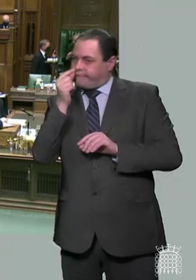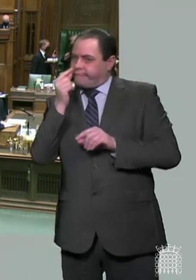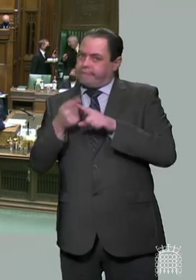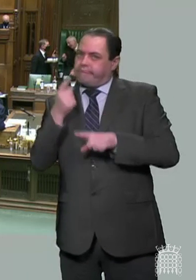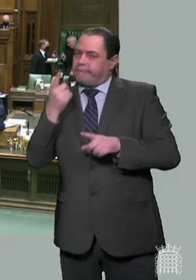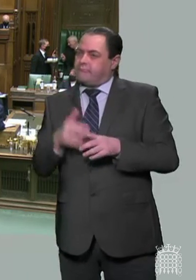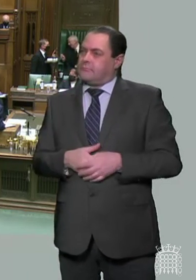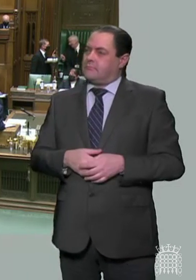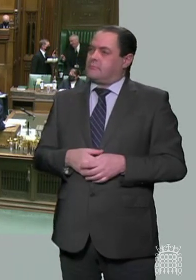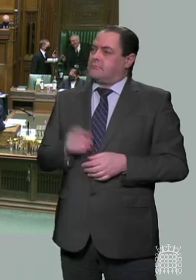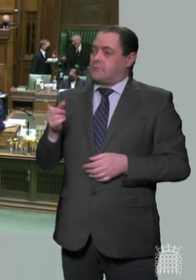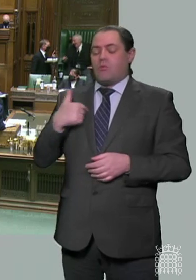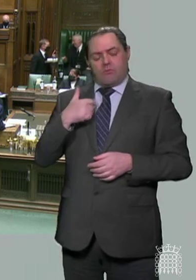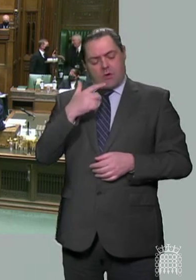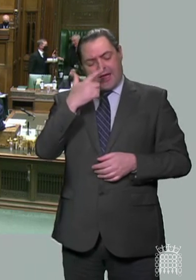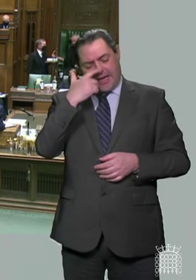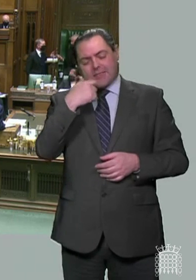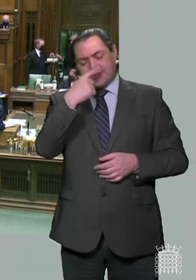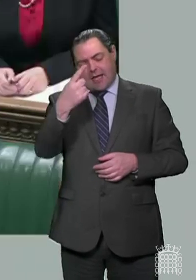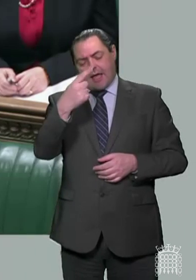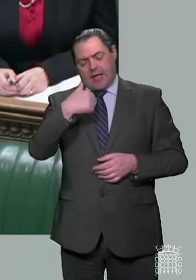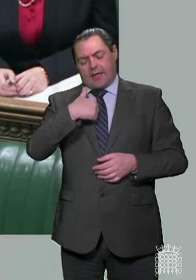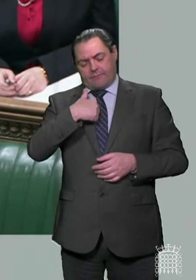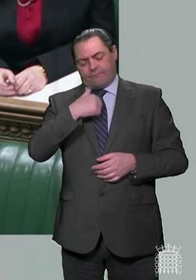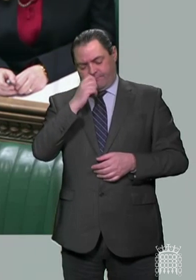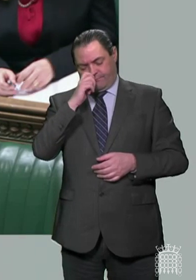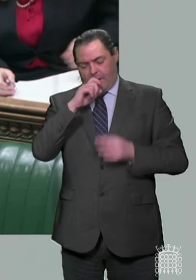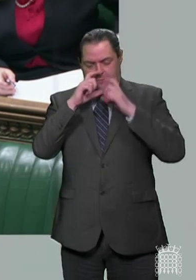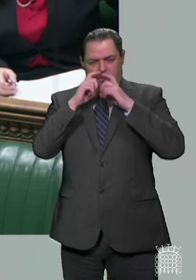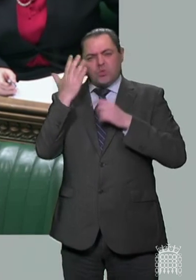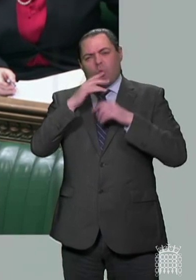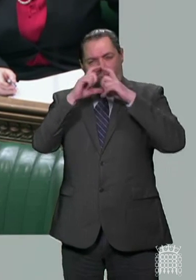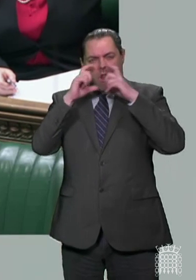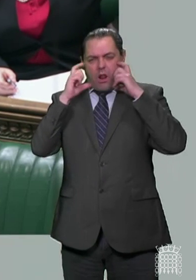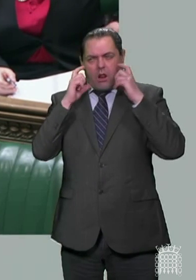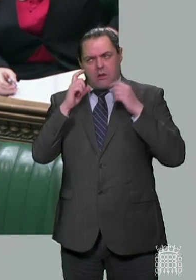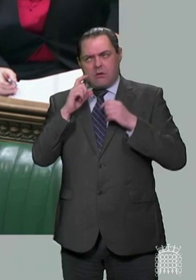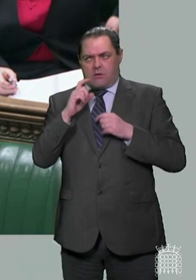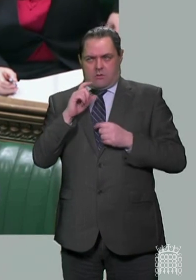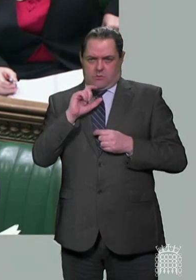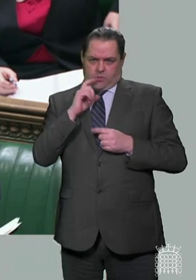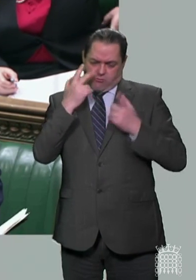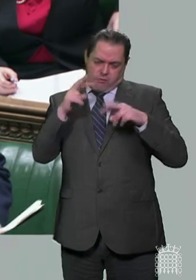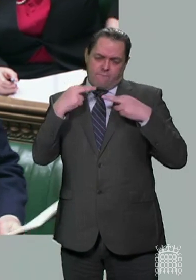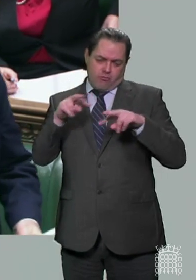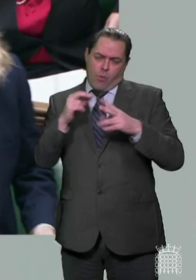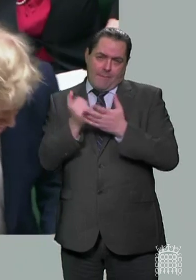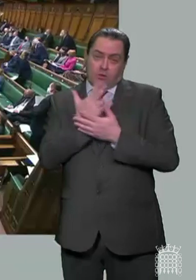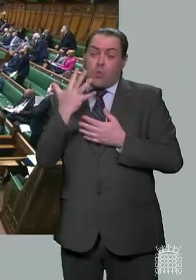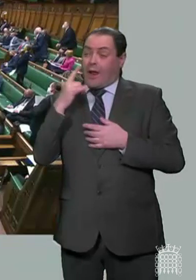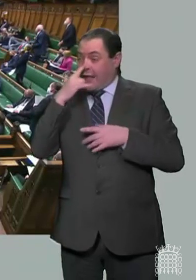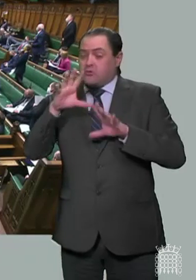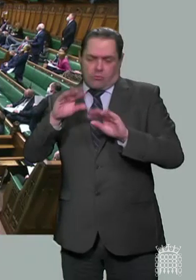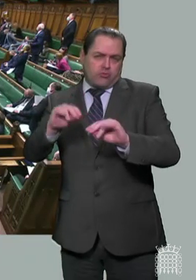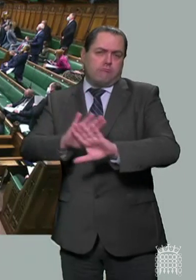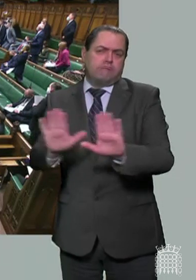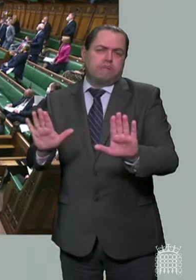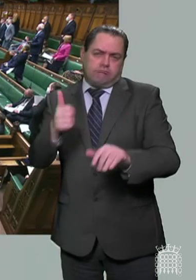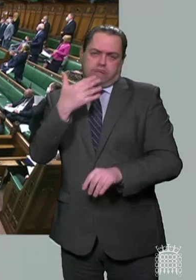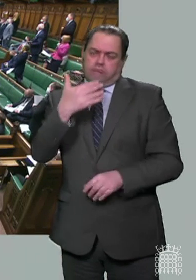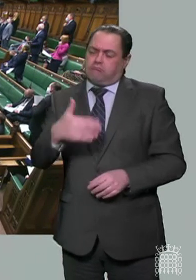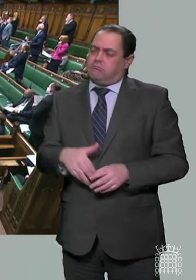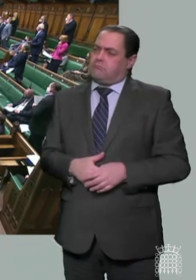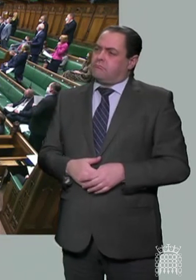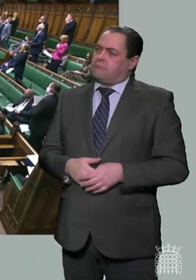I can give my right honourable Friend a categorical assurance that masks in schools will last not a day longer than we need them.